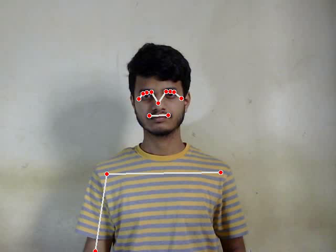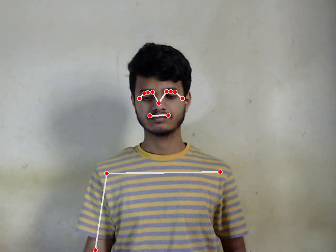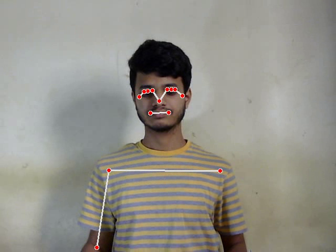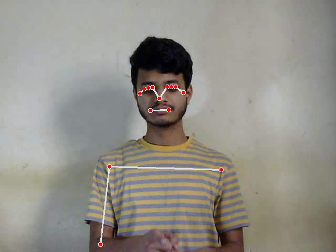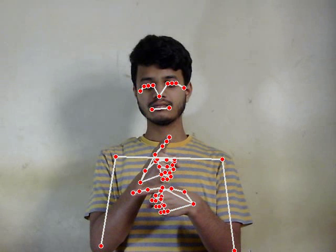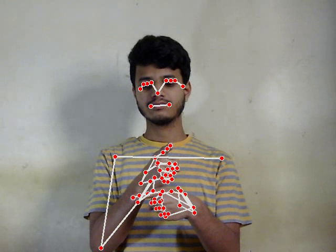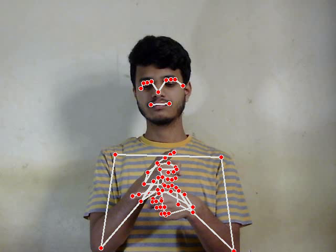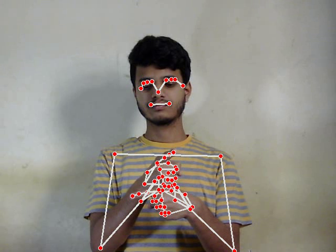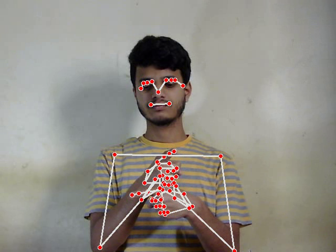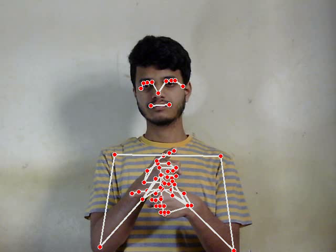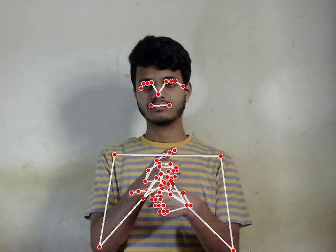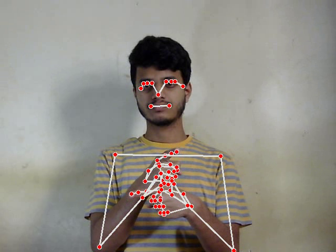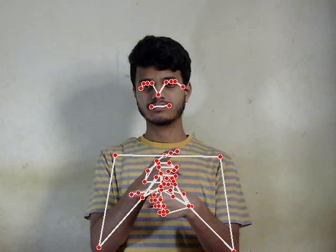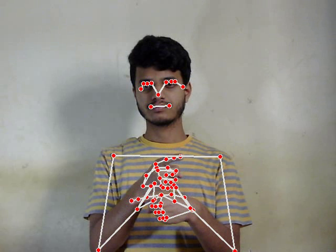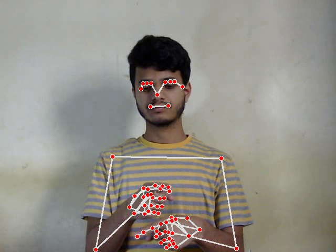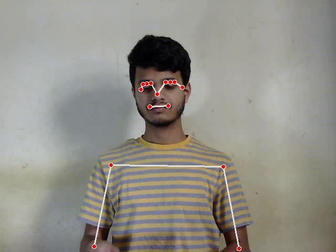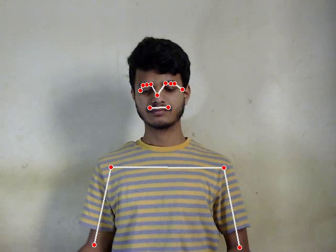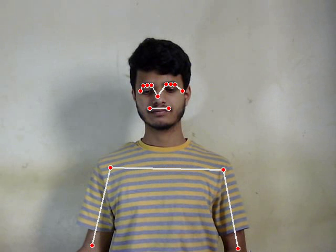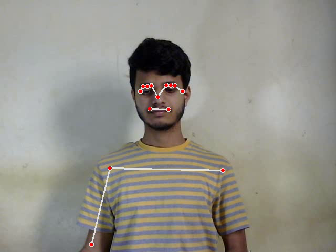right